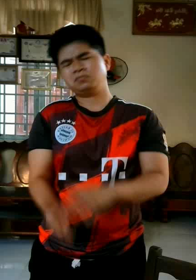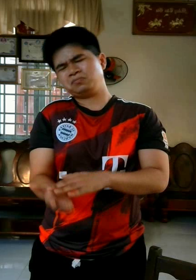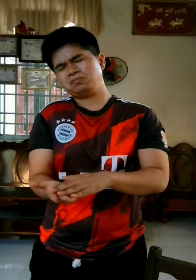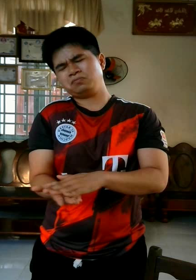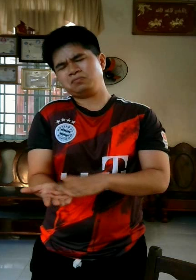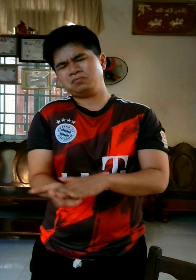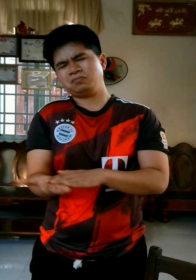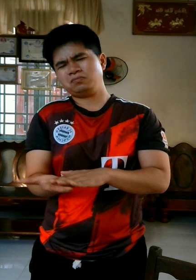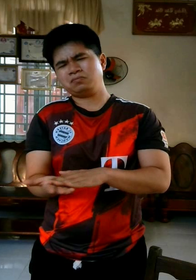xin loi